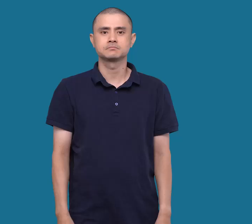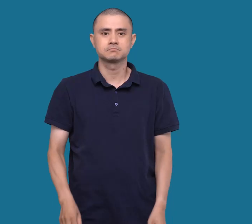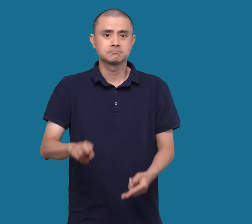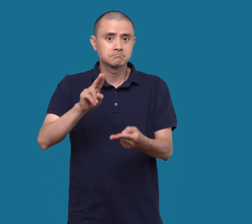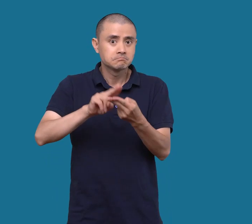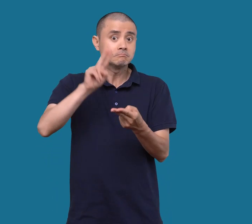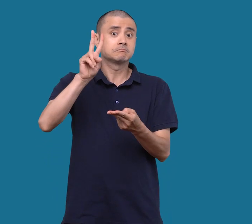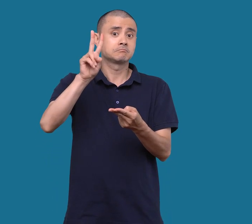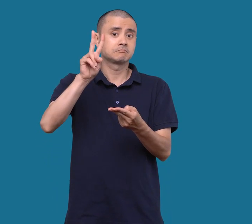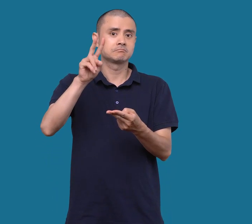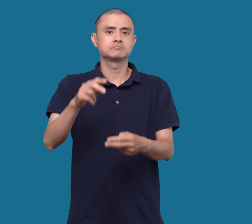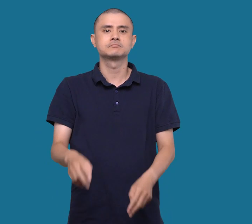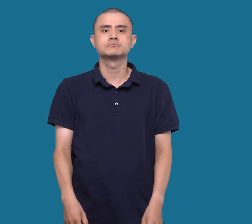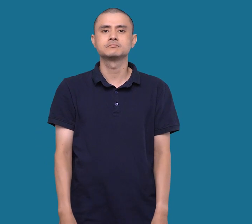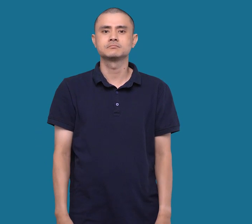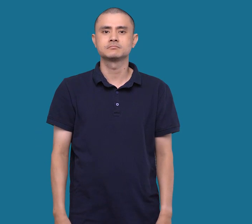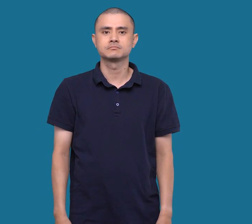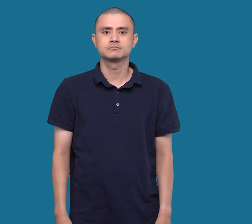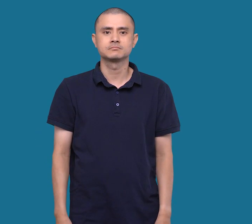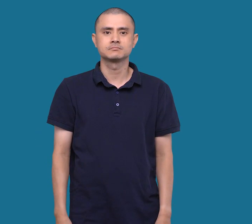gấp đôi